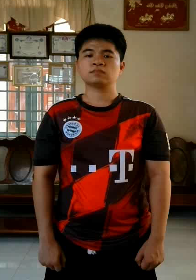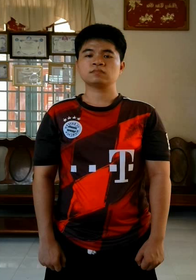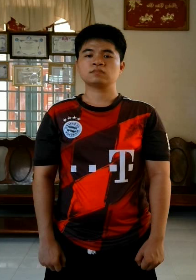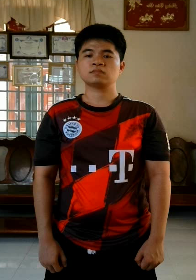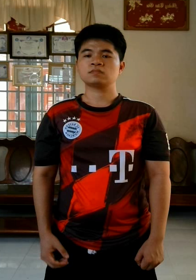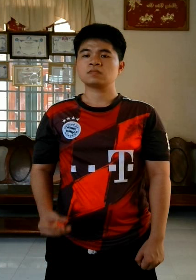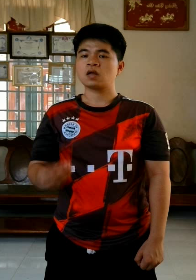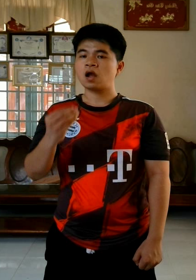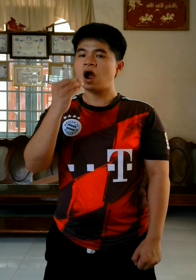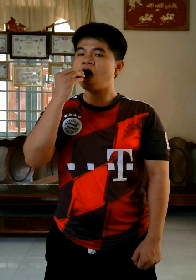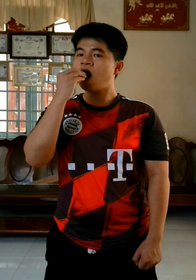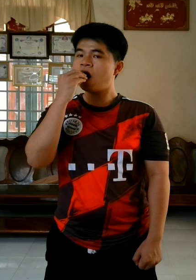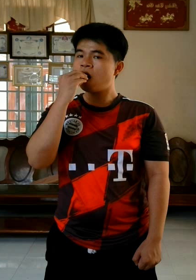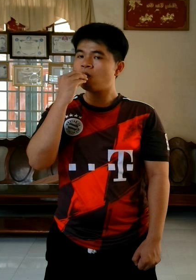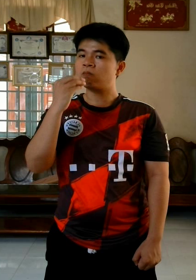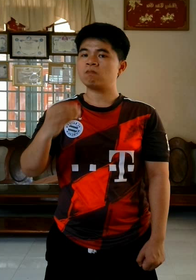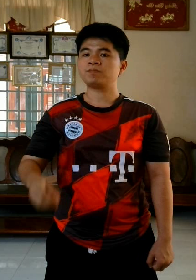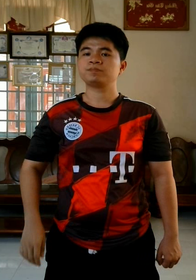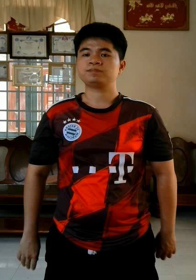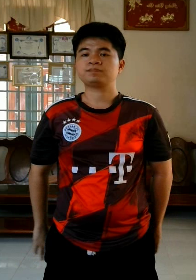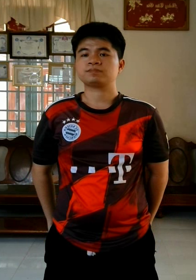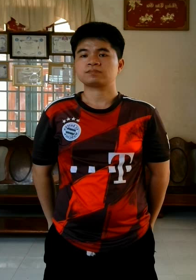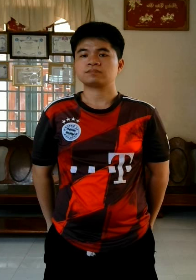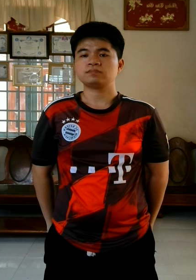an